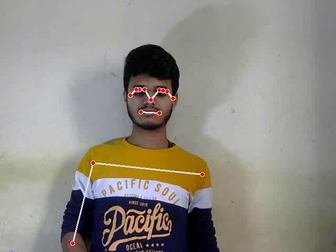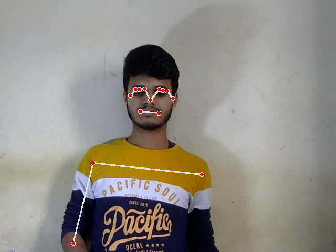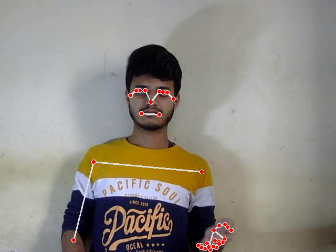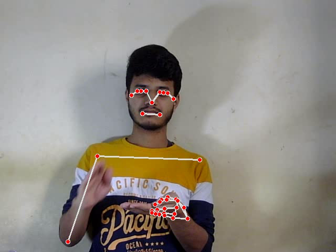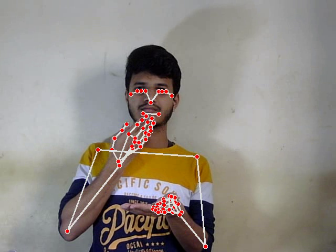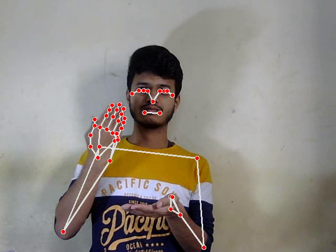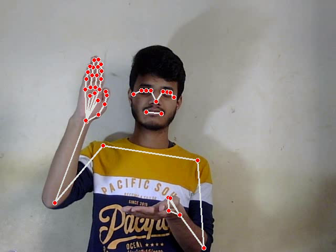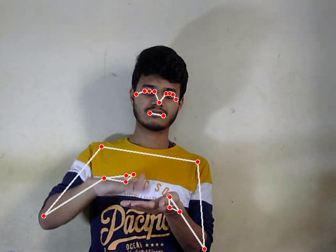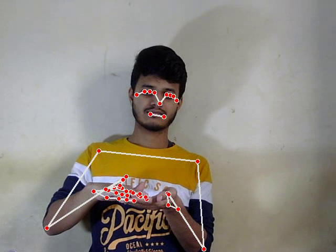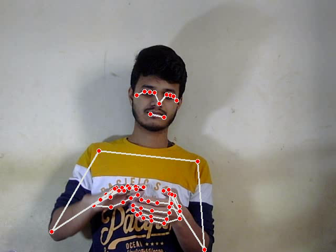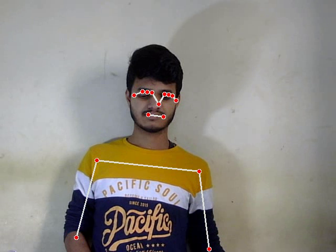bad